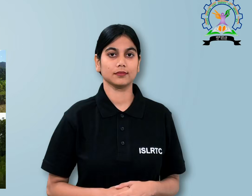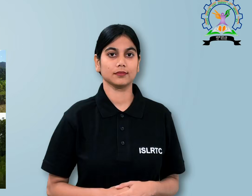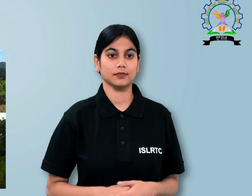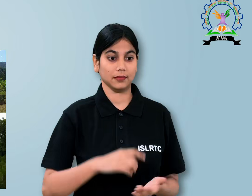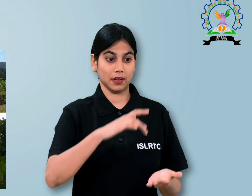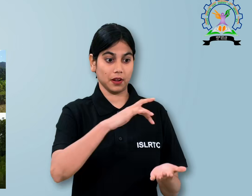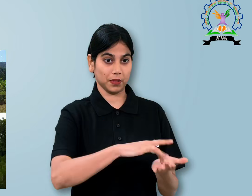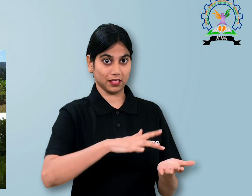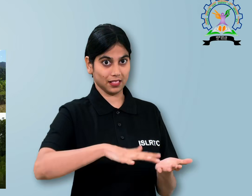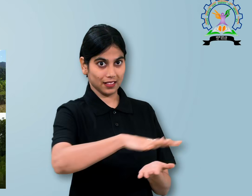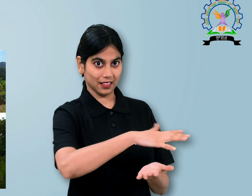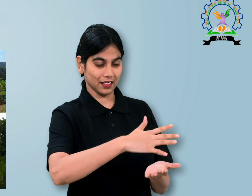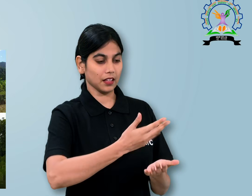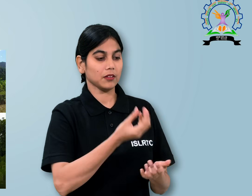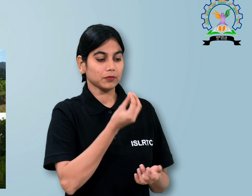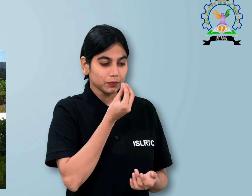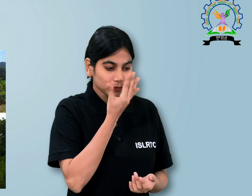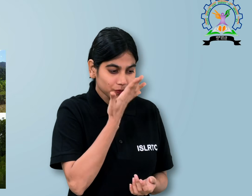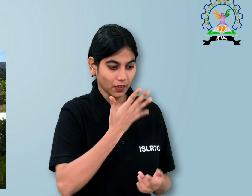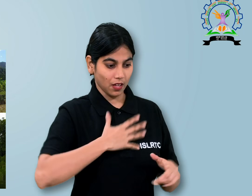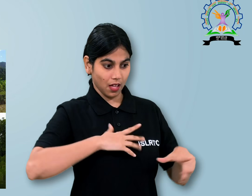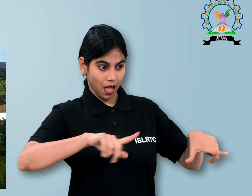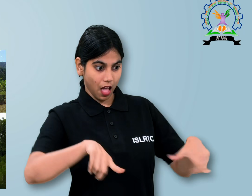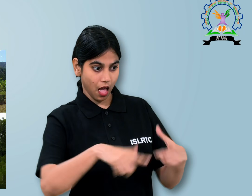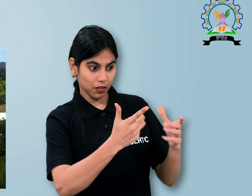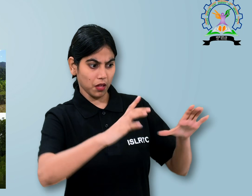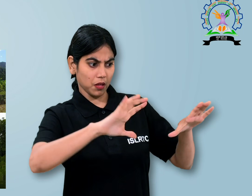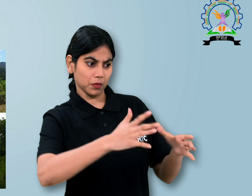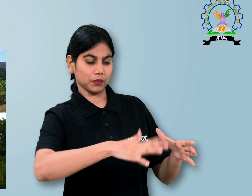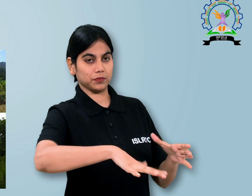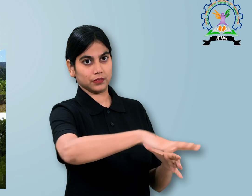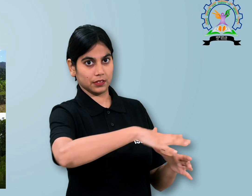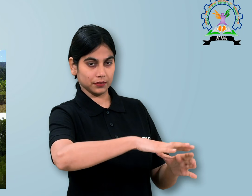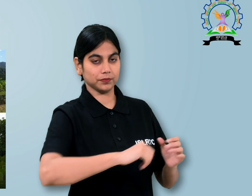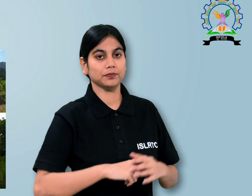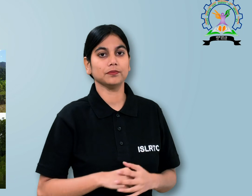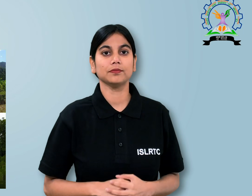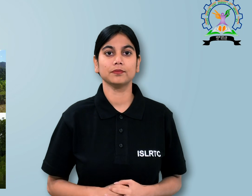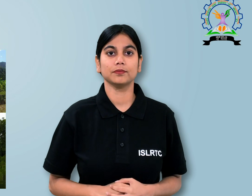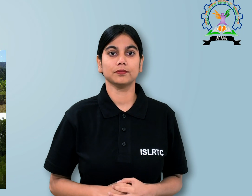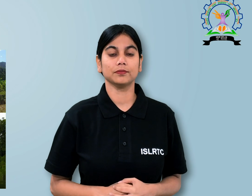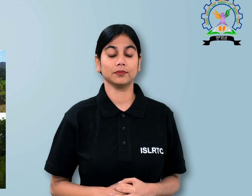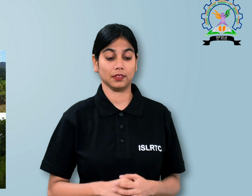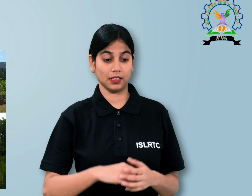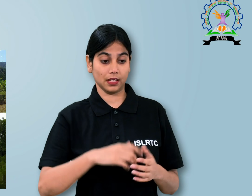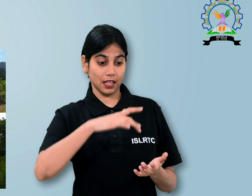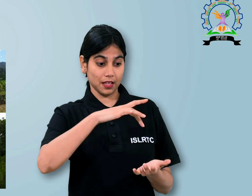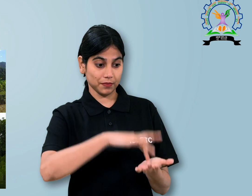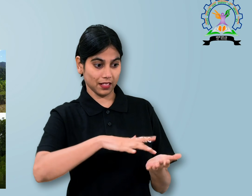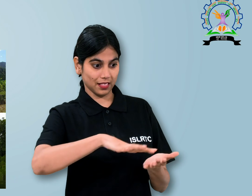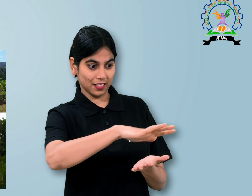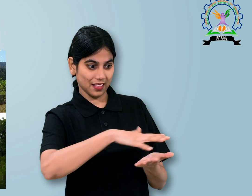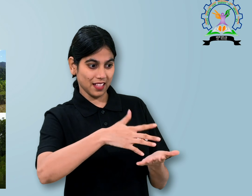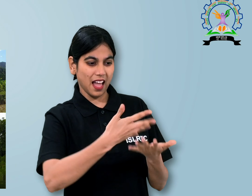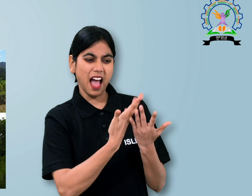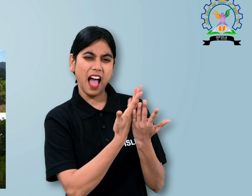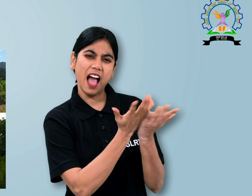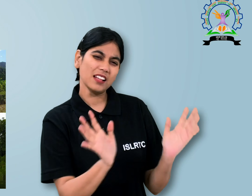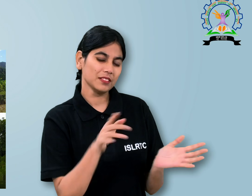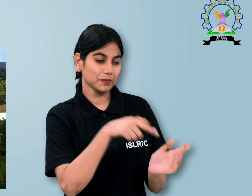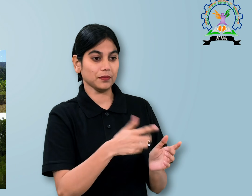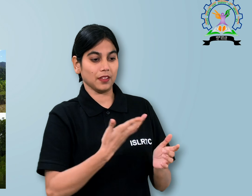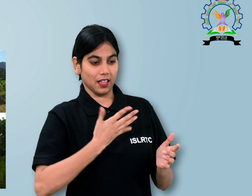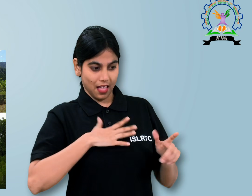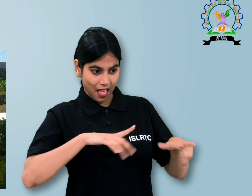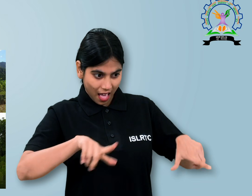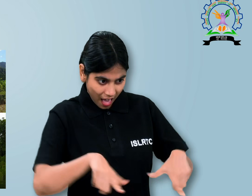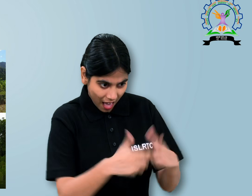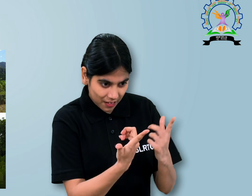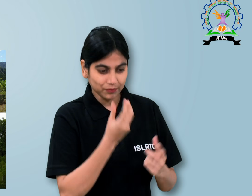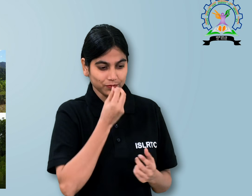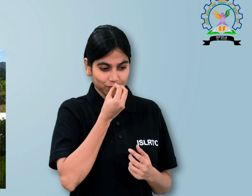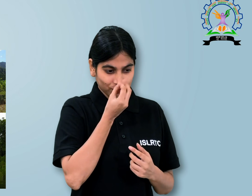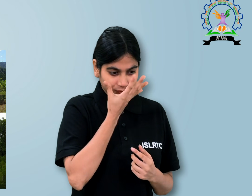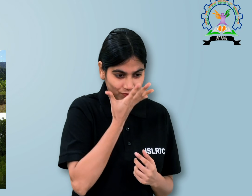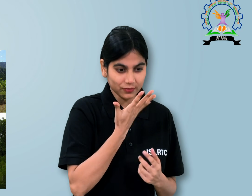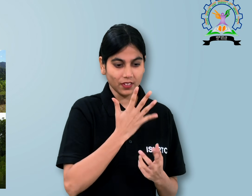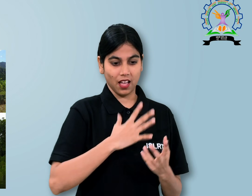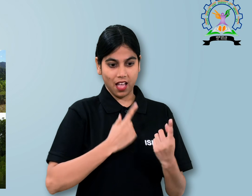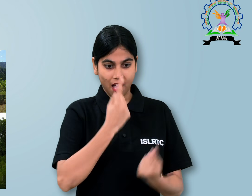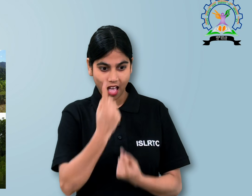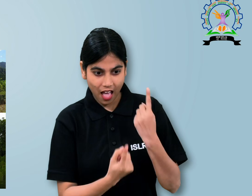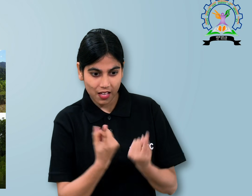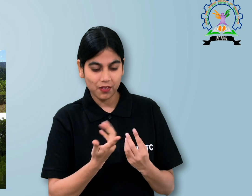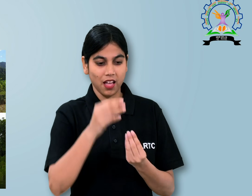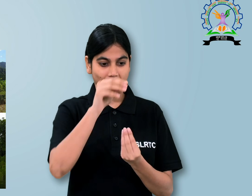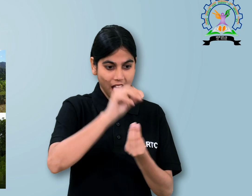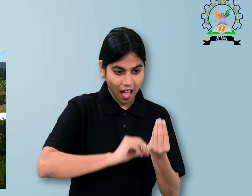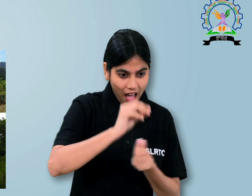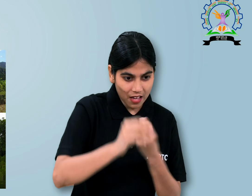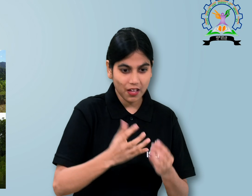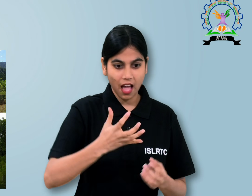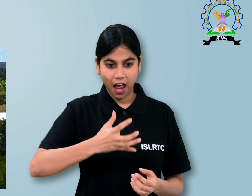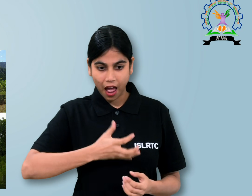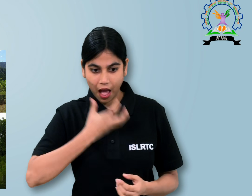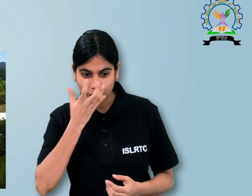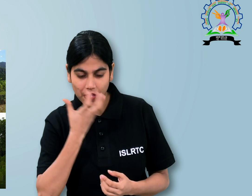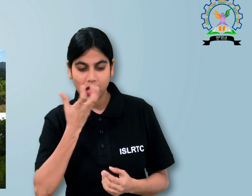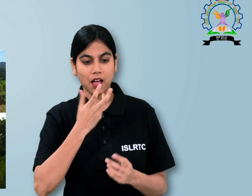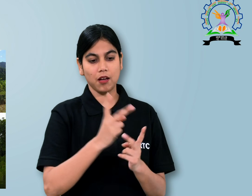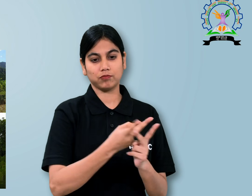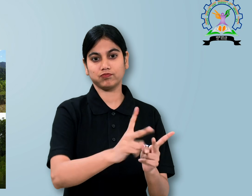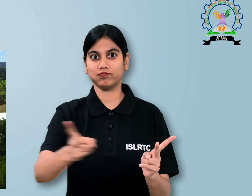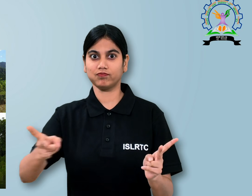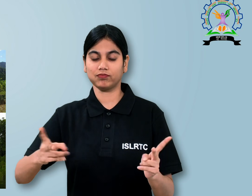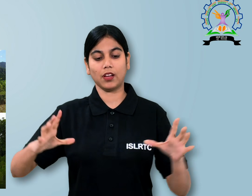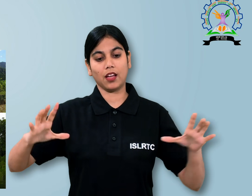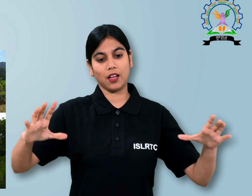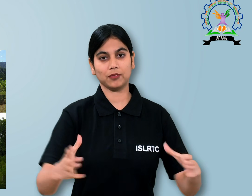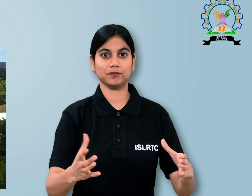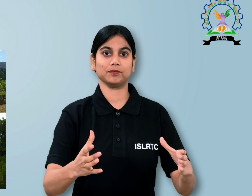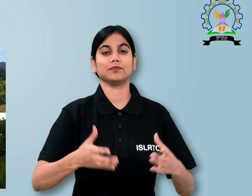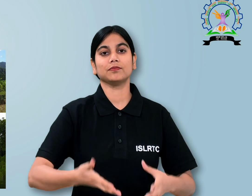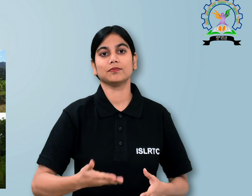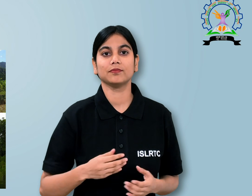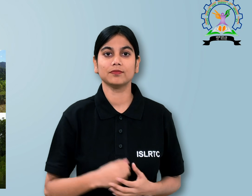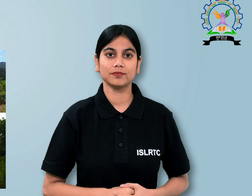Vegetation Vegetation to refer to all plants and trees collectively, typically those in a specific region.